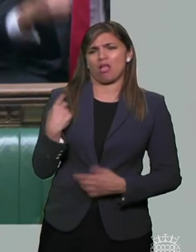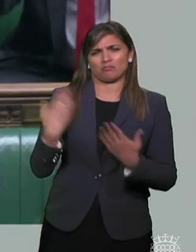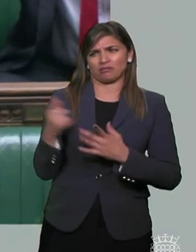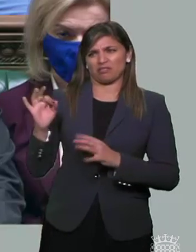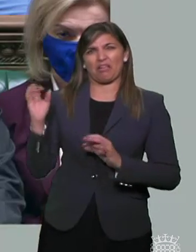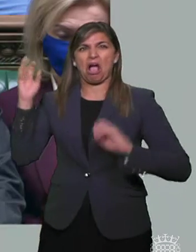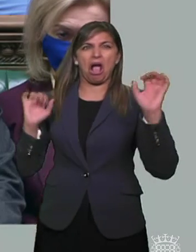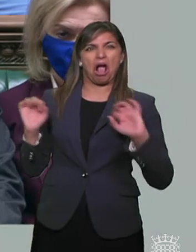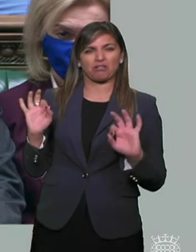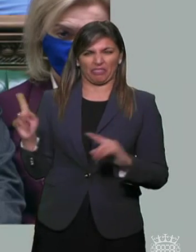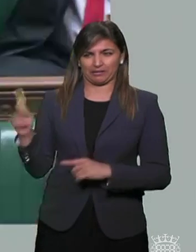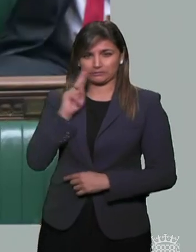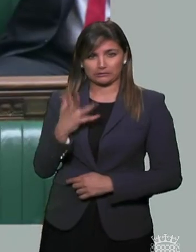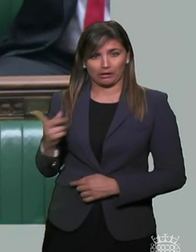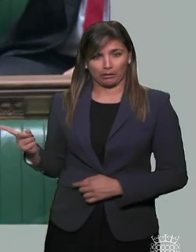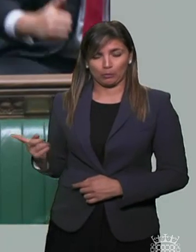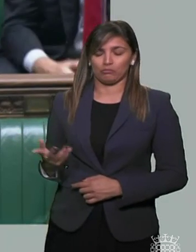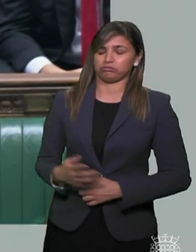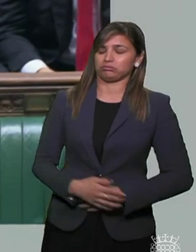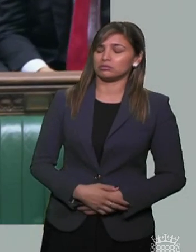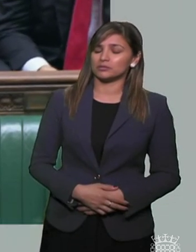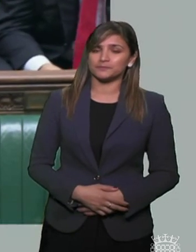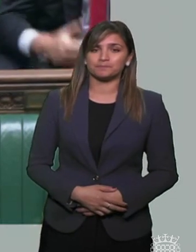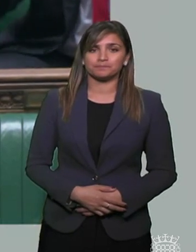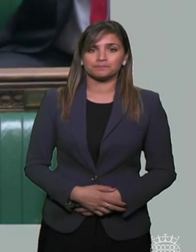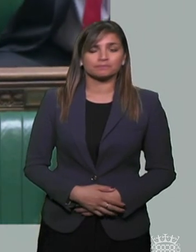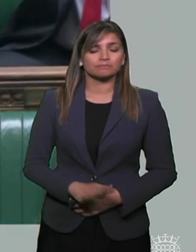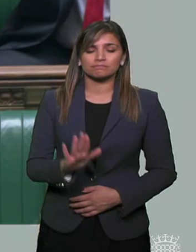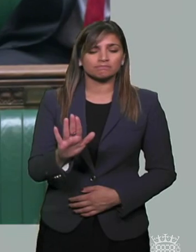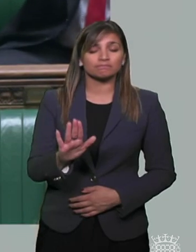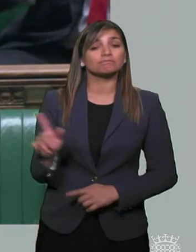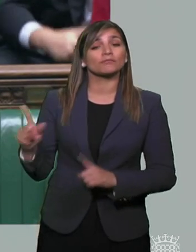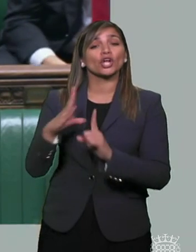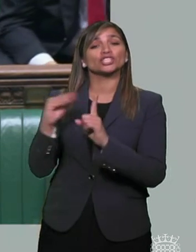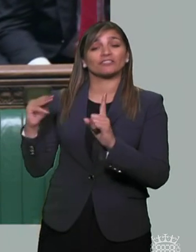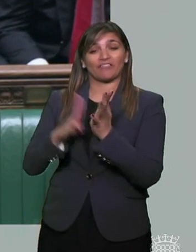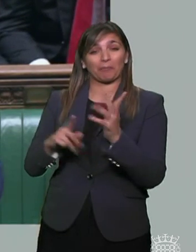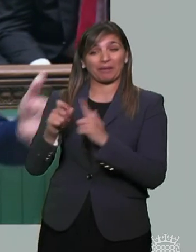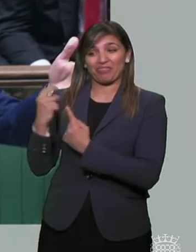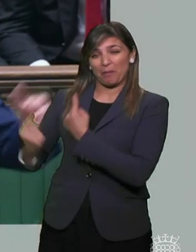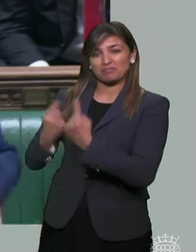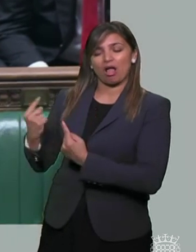The Prime Minister’s own MPs have had enough.